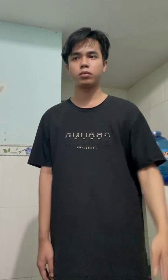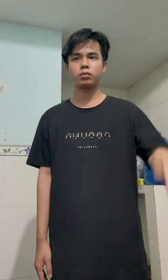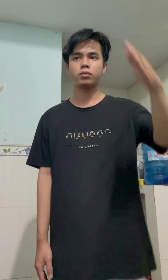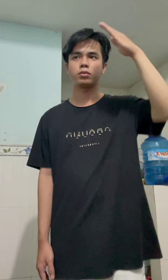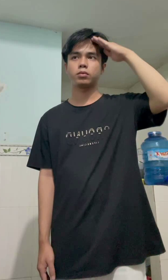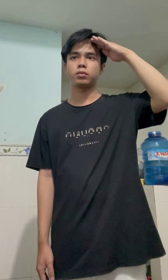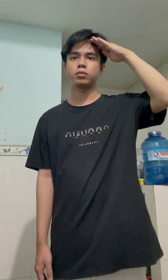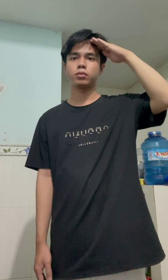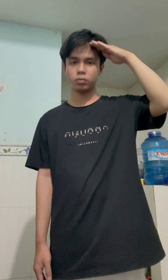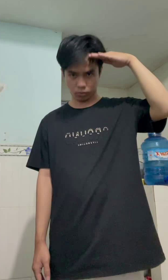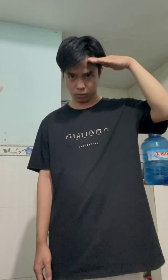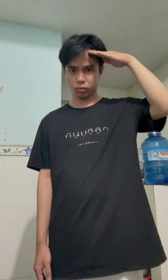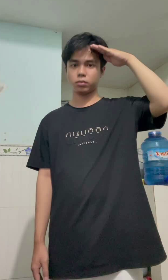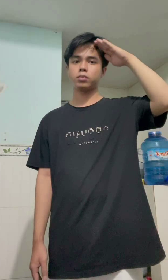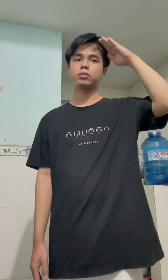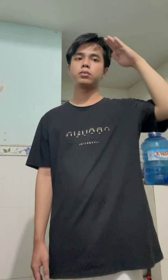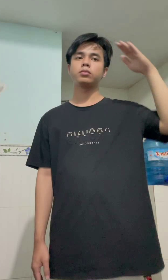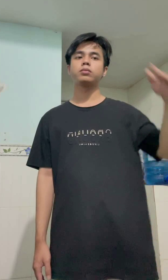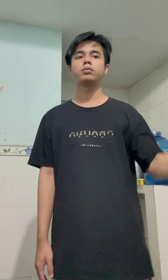biet